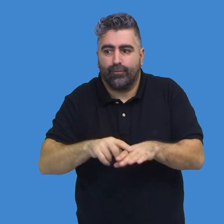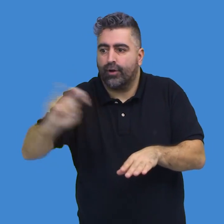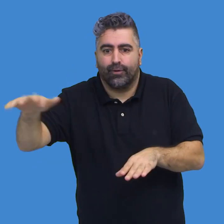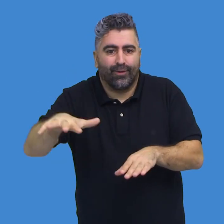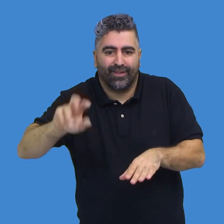otro